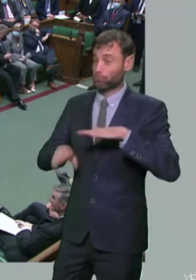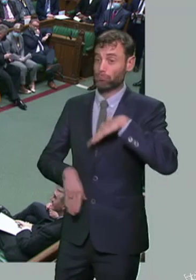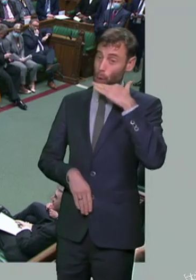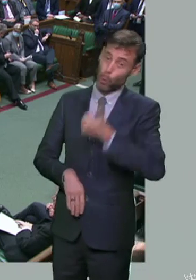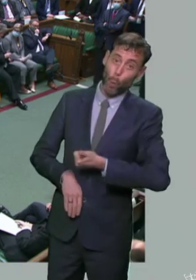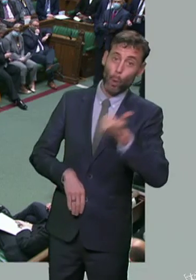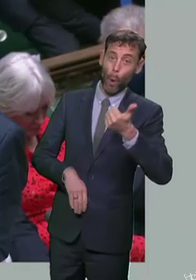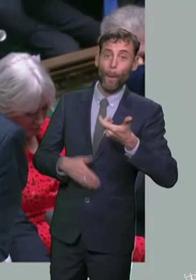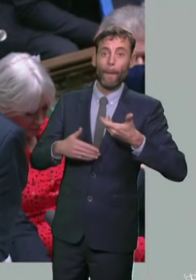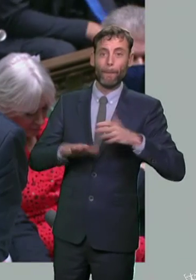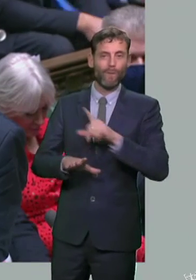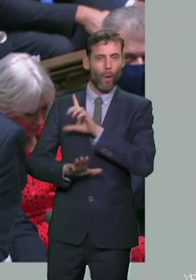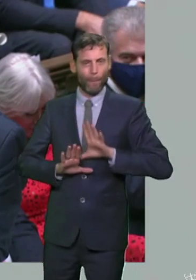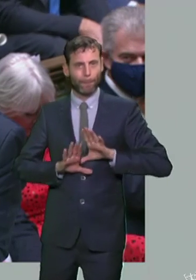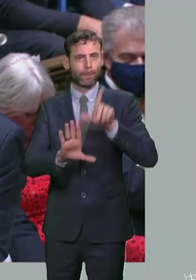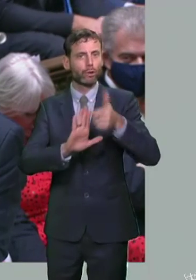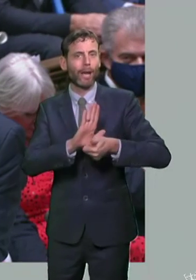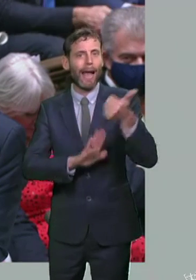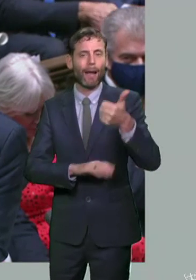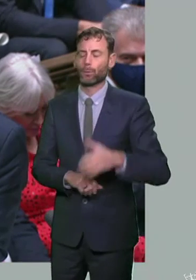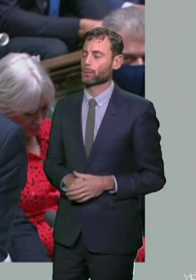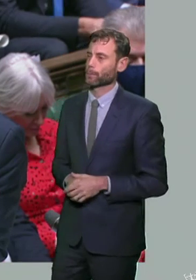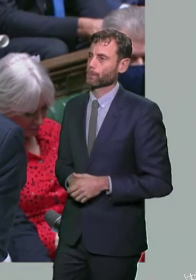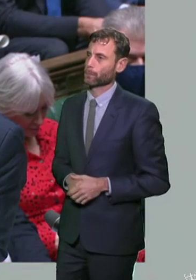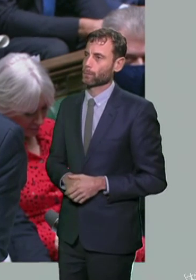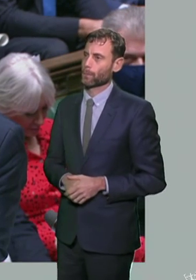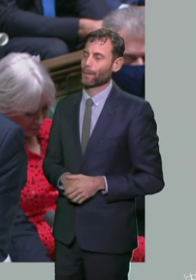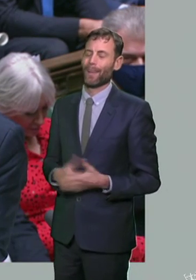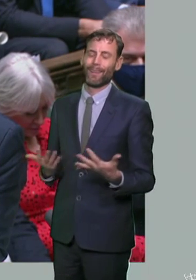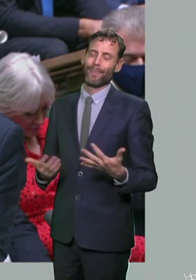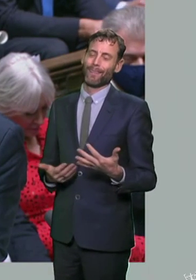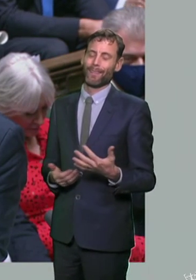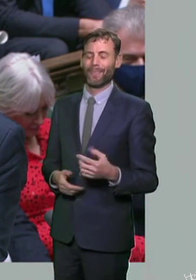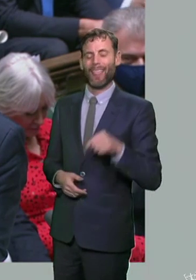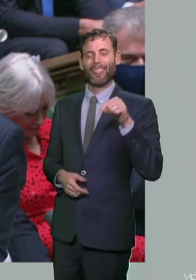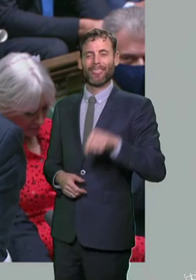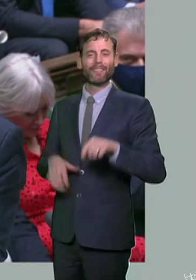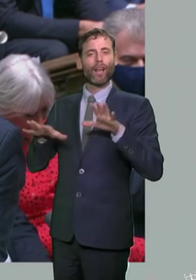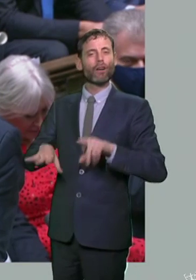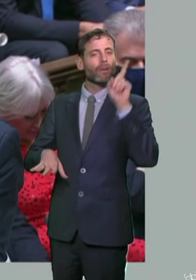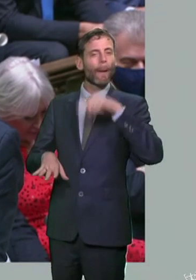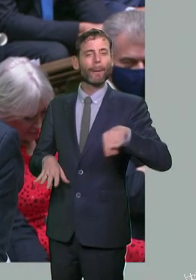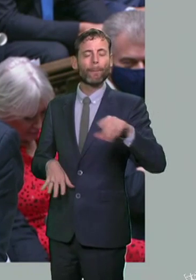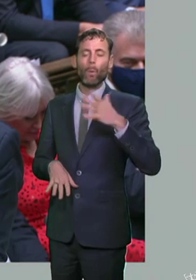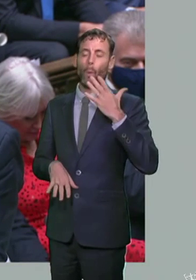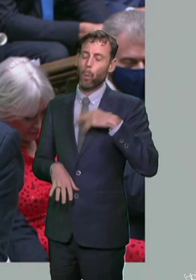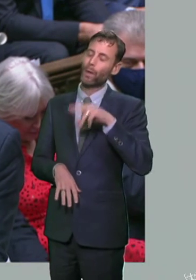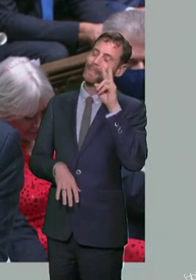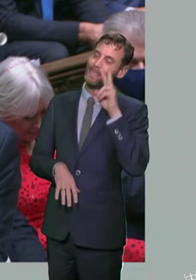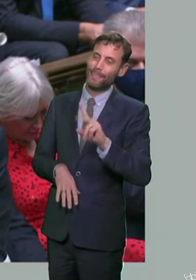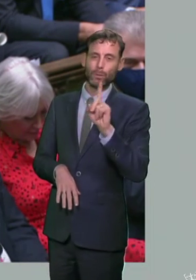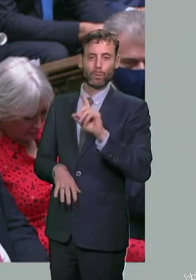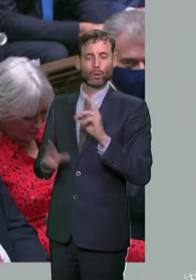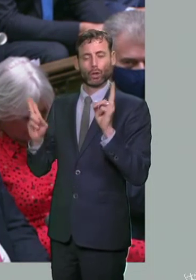I think that what the people of this country want to hear is less talk about politics and politicians.